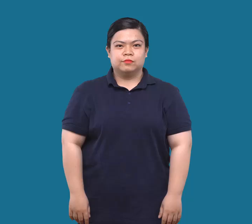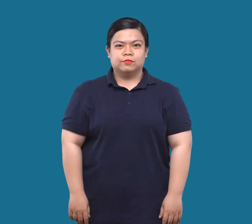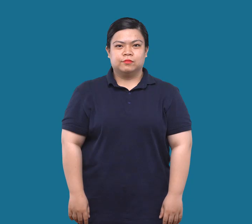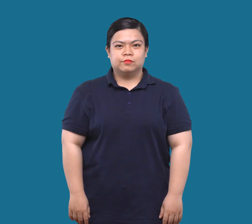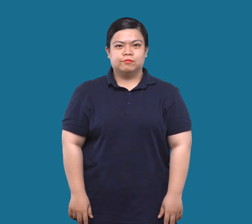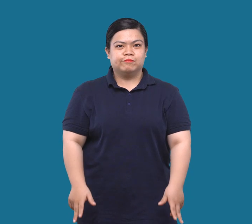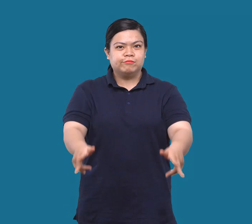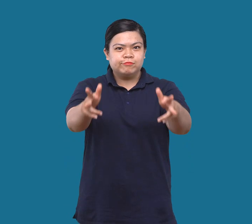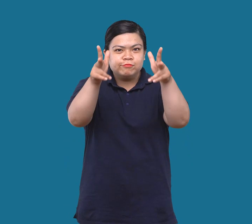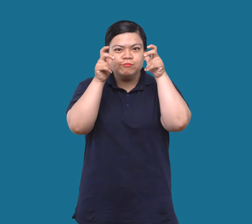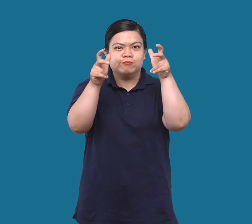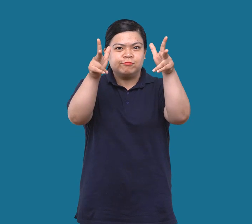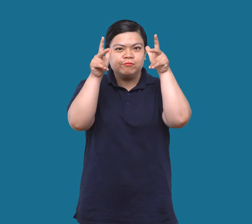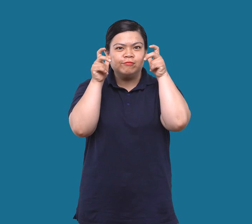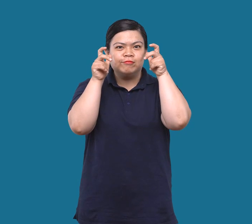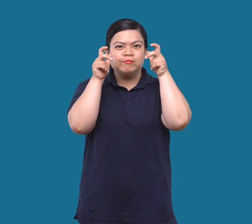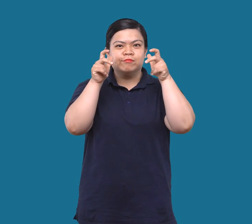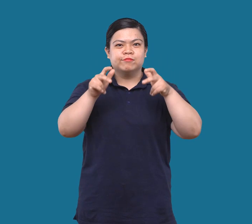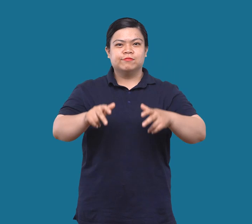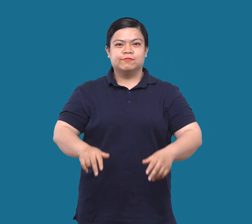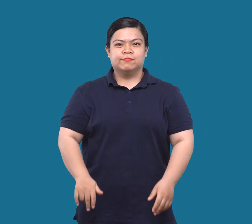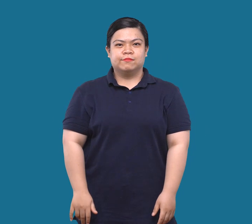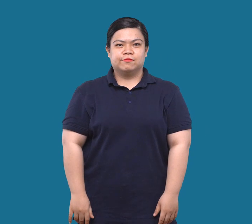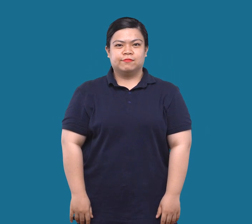tiếp nhận